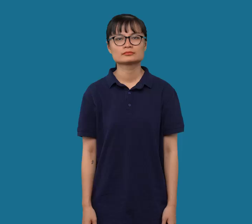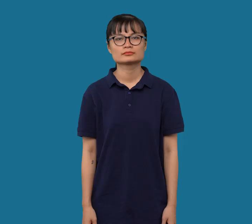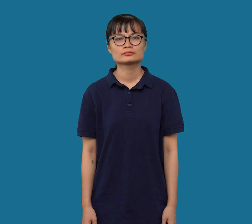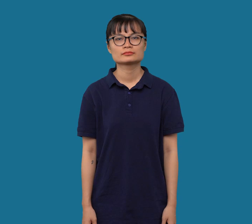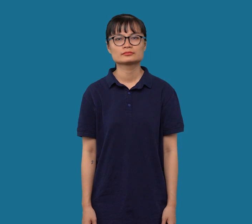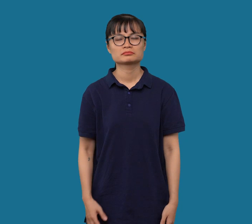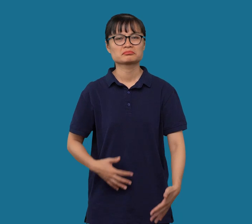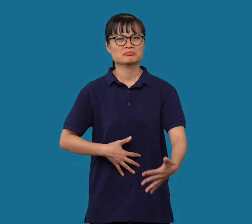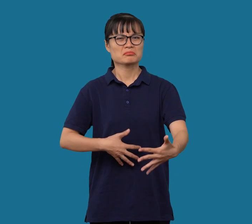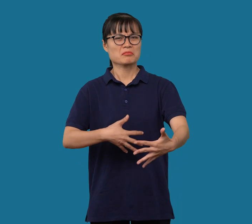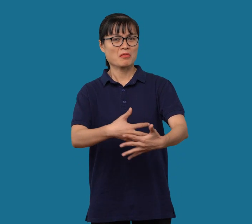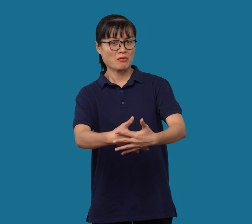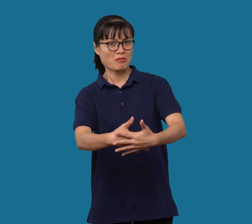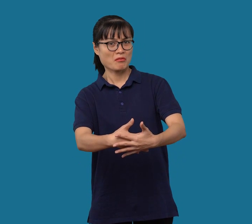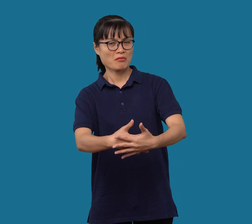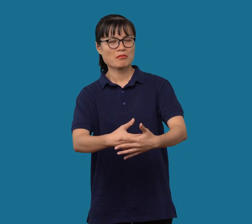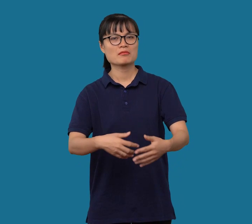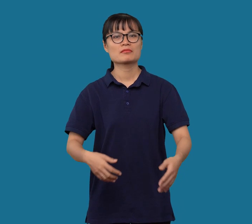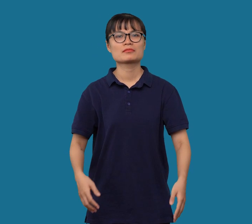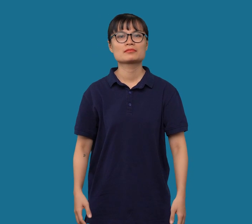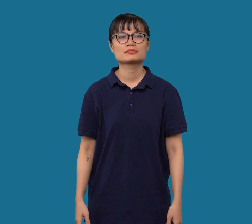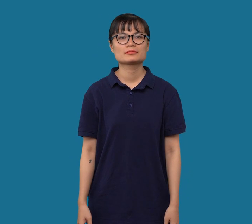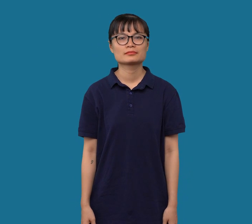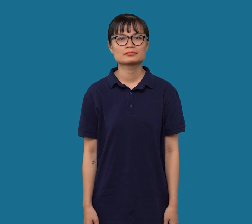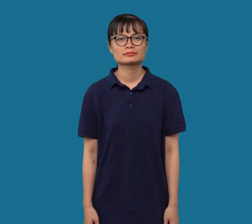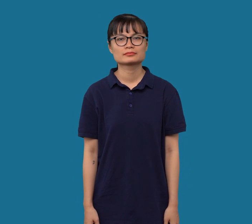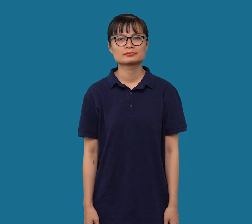no